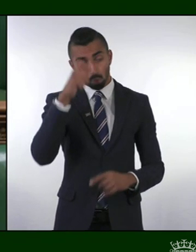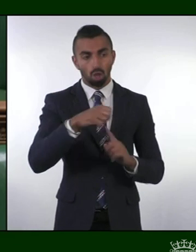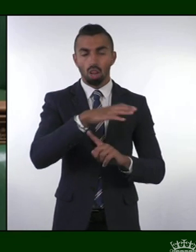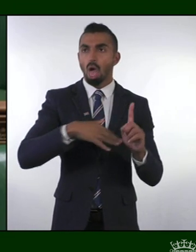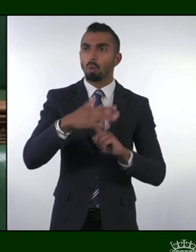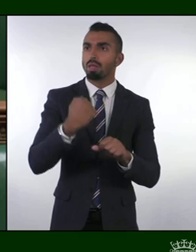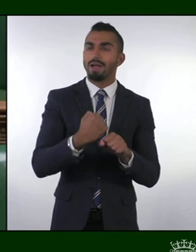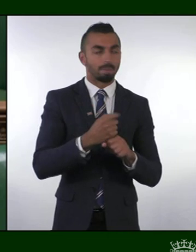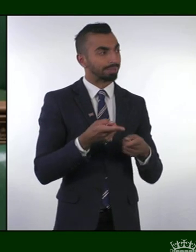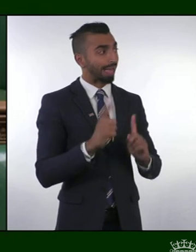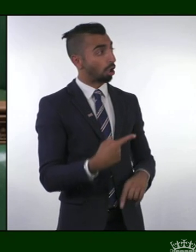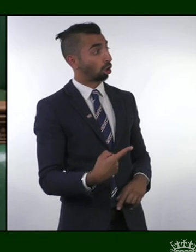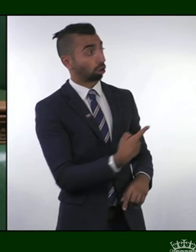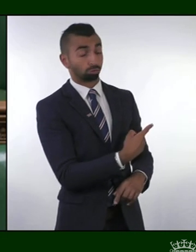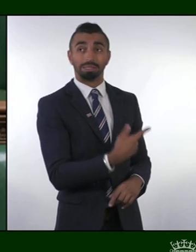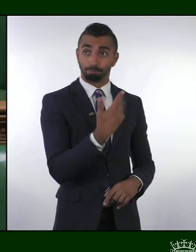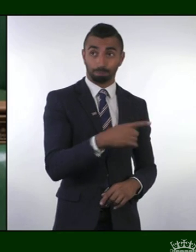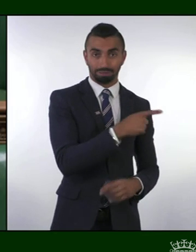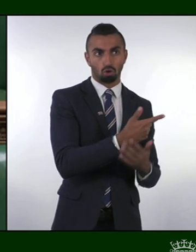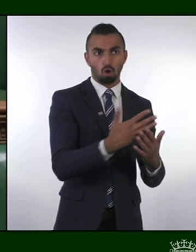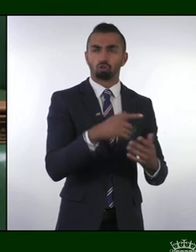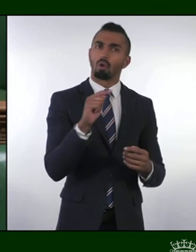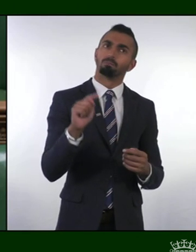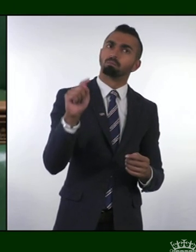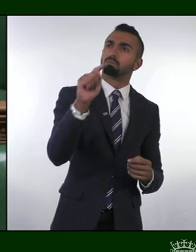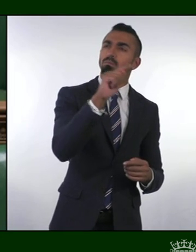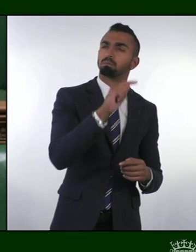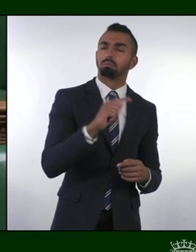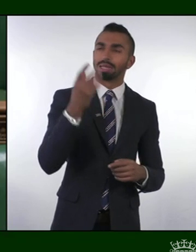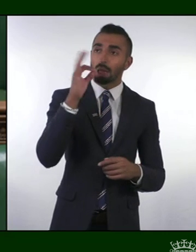We have put billions of pounds of incremental support in place.